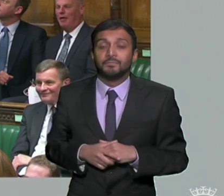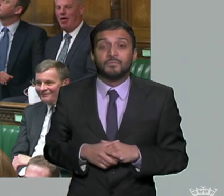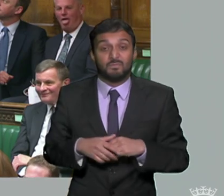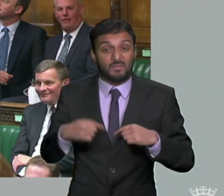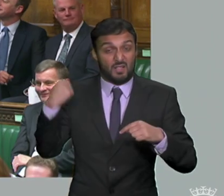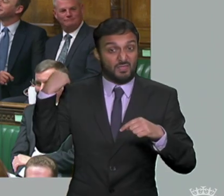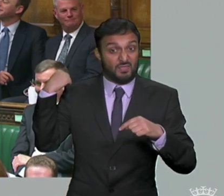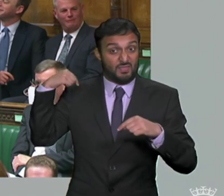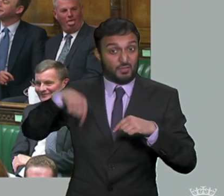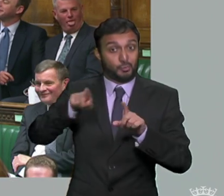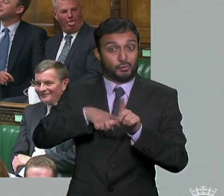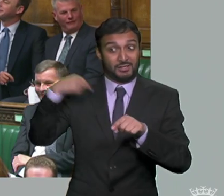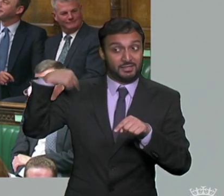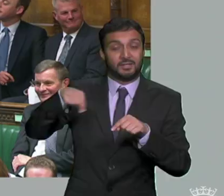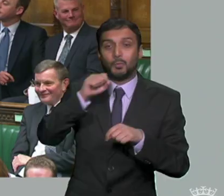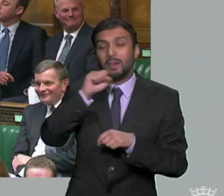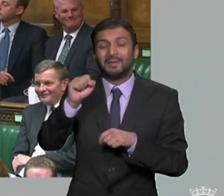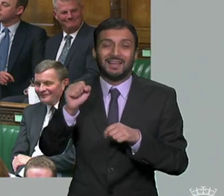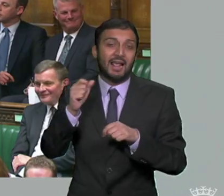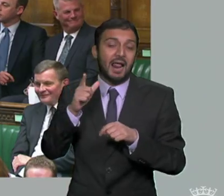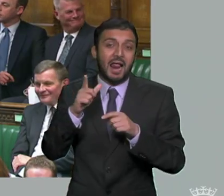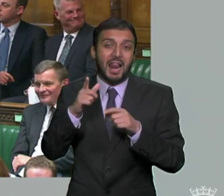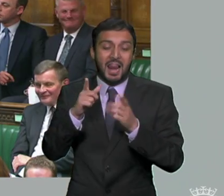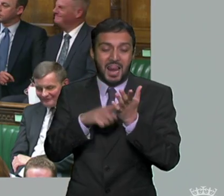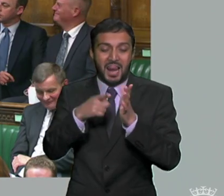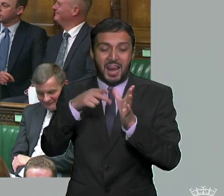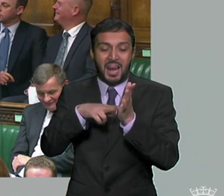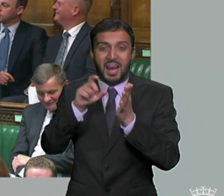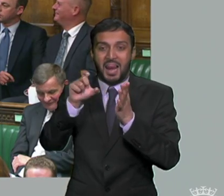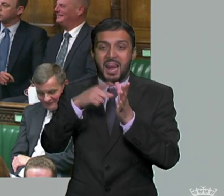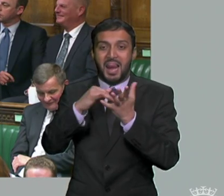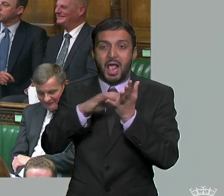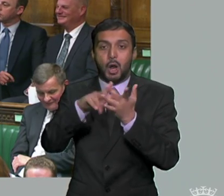May I thank you personally for hosting the event in Parliament?